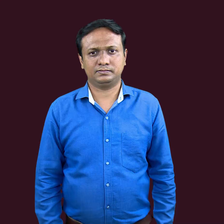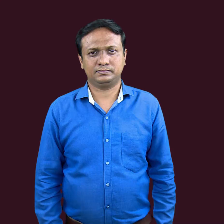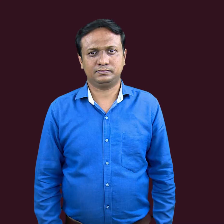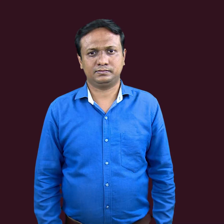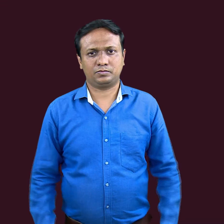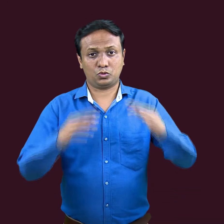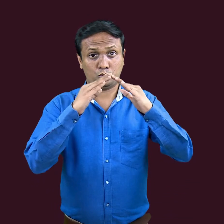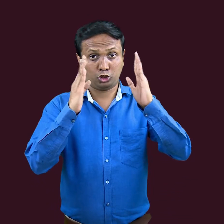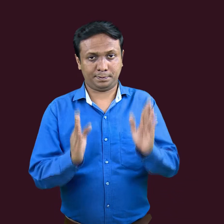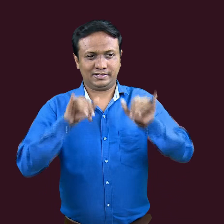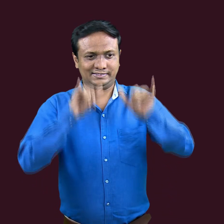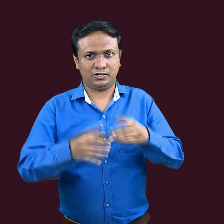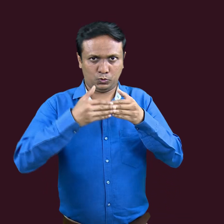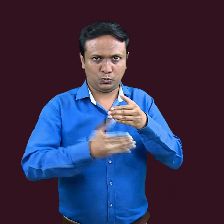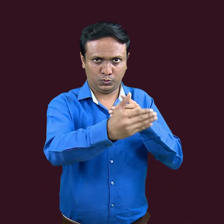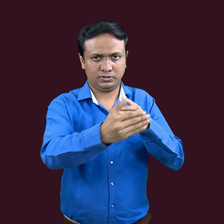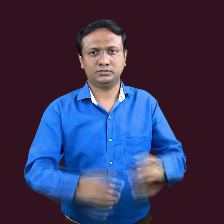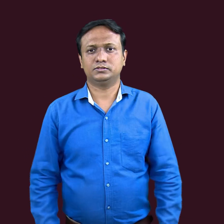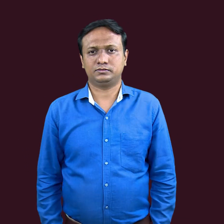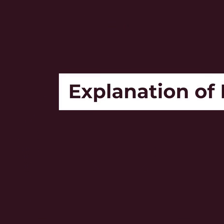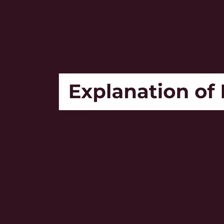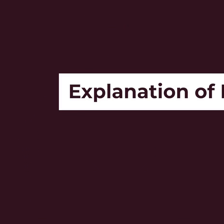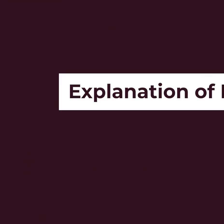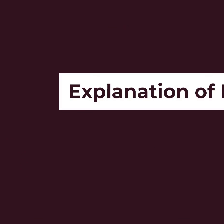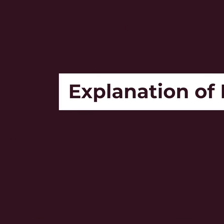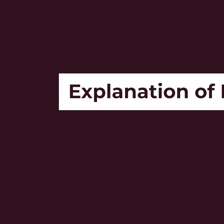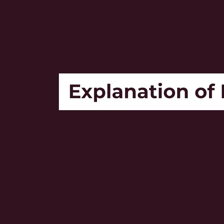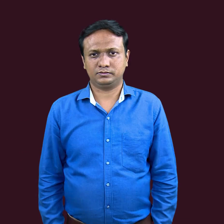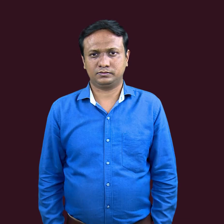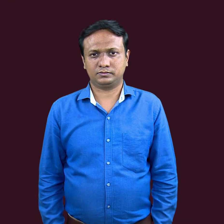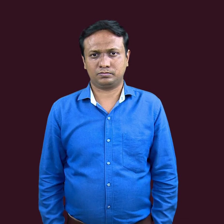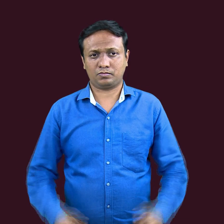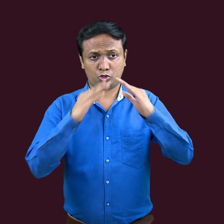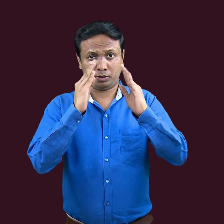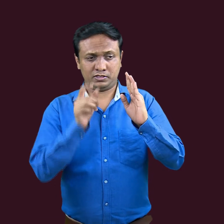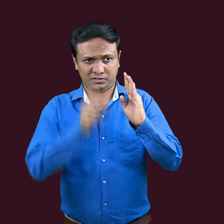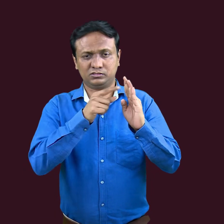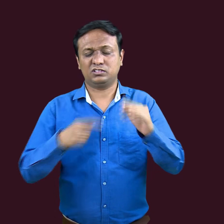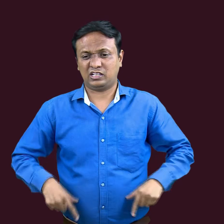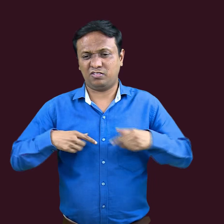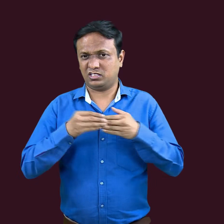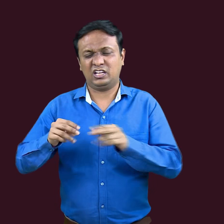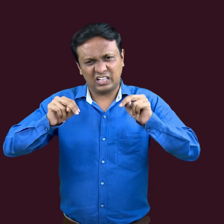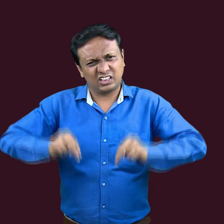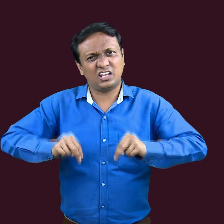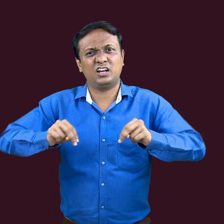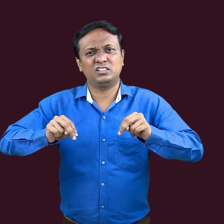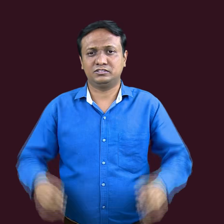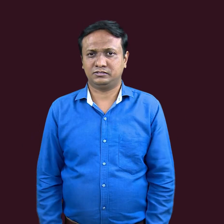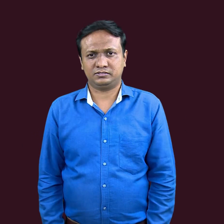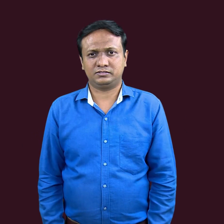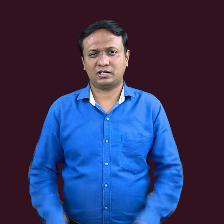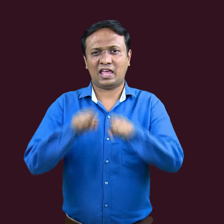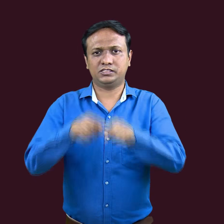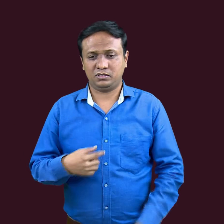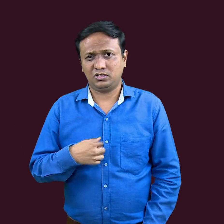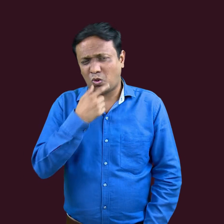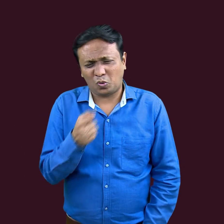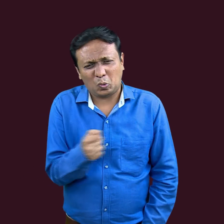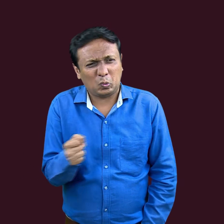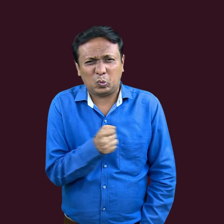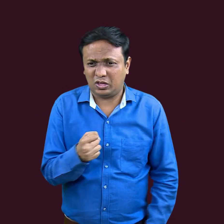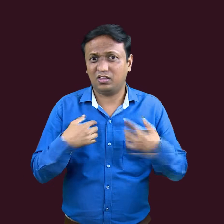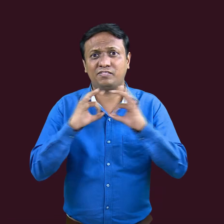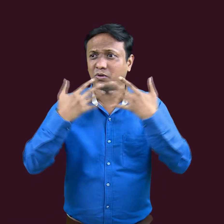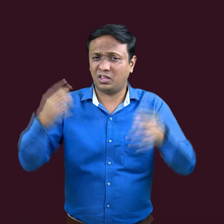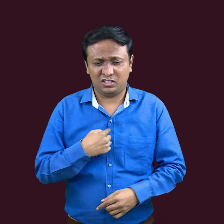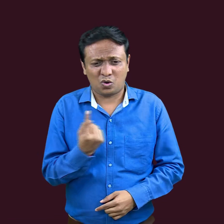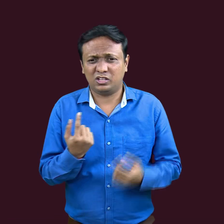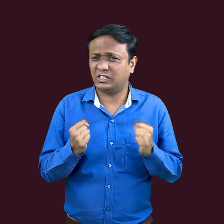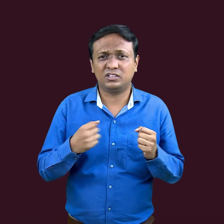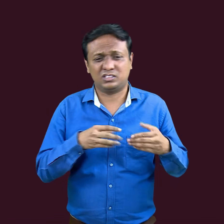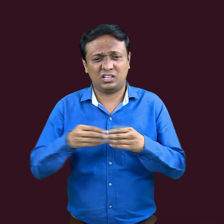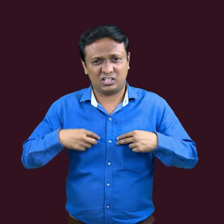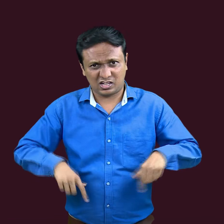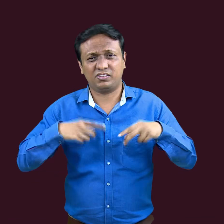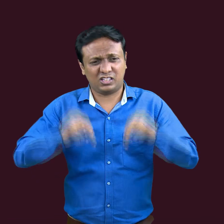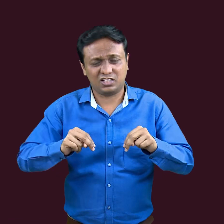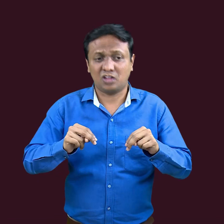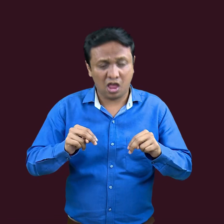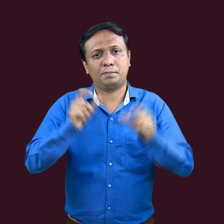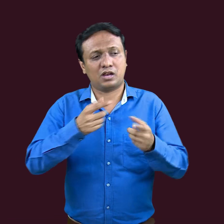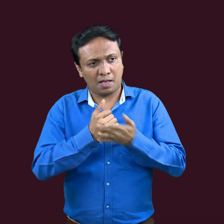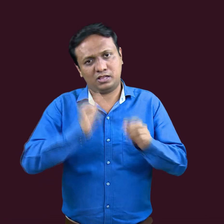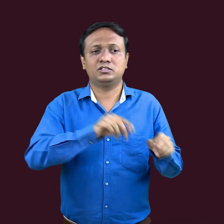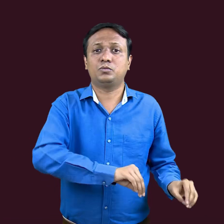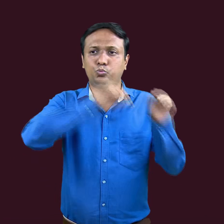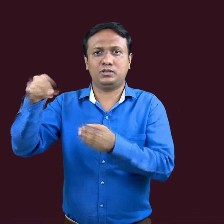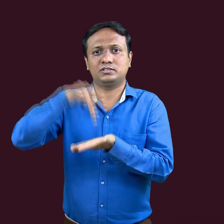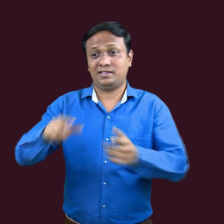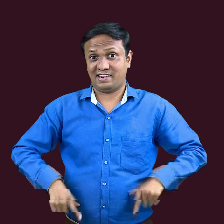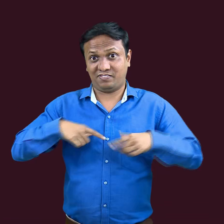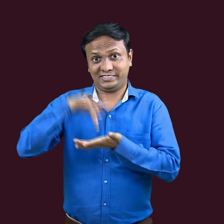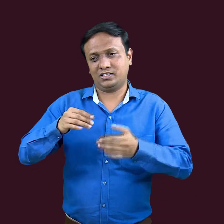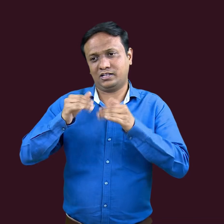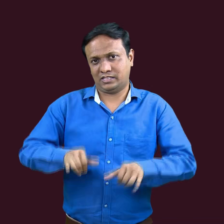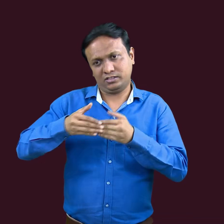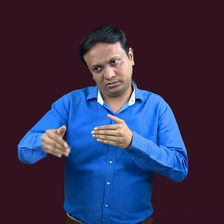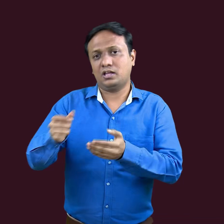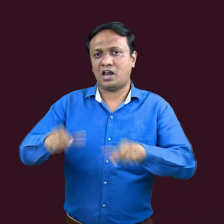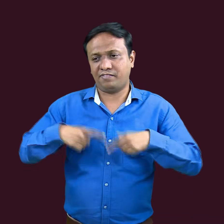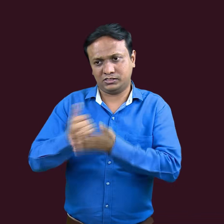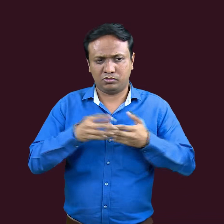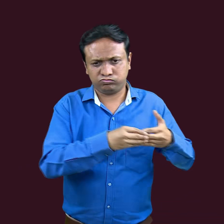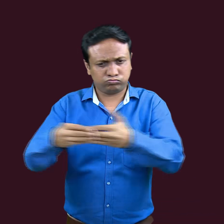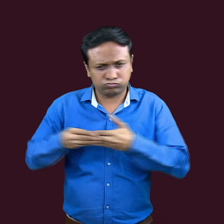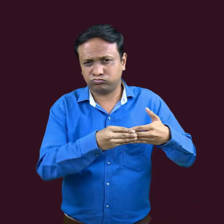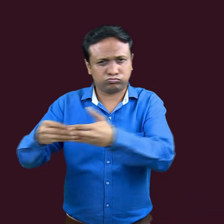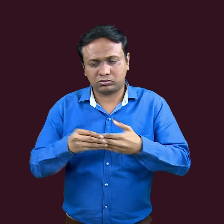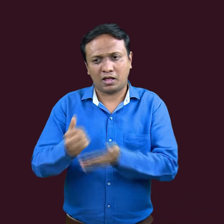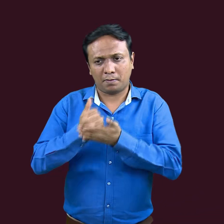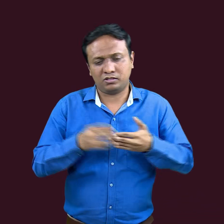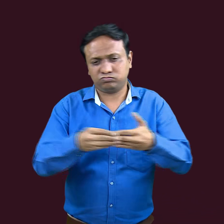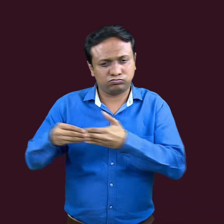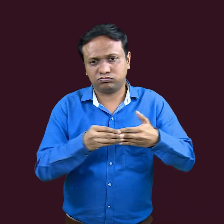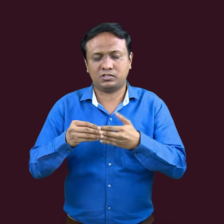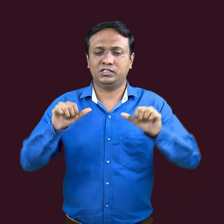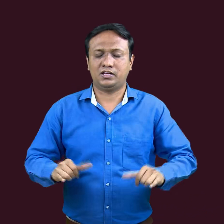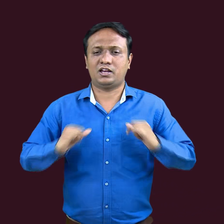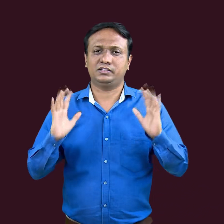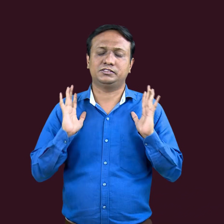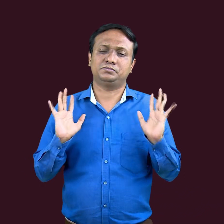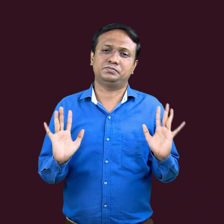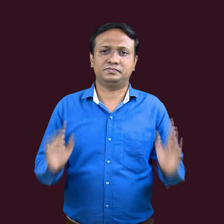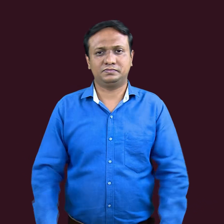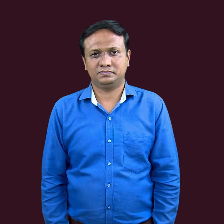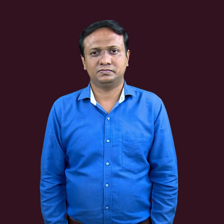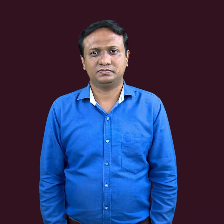Long-stay homes